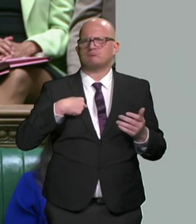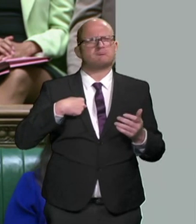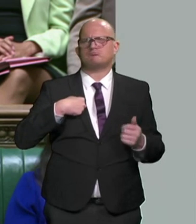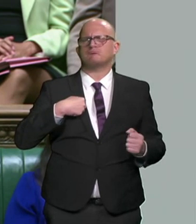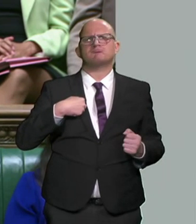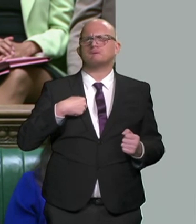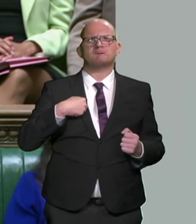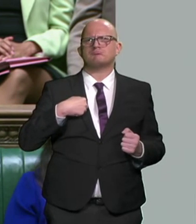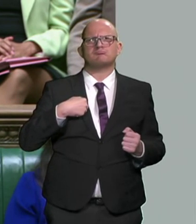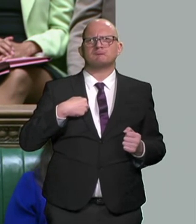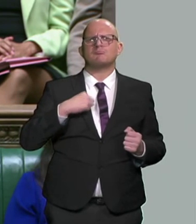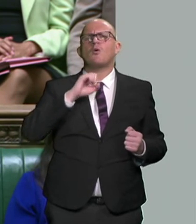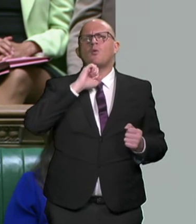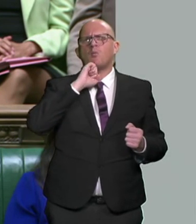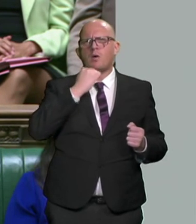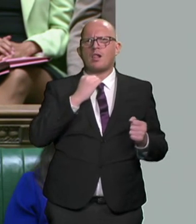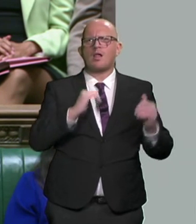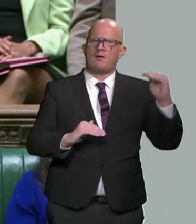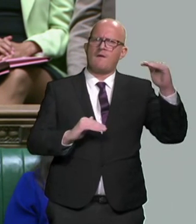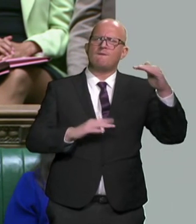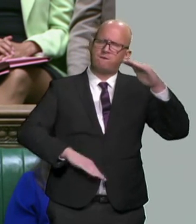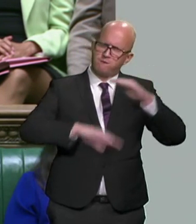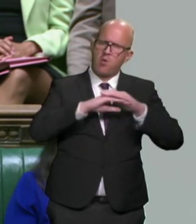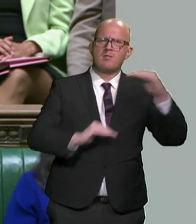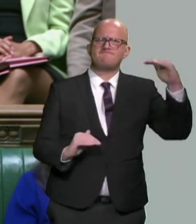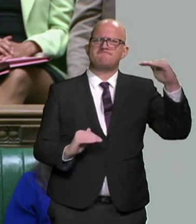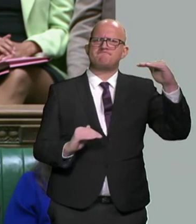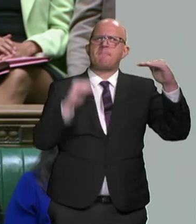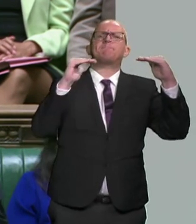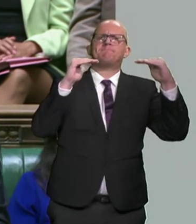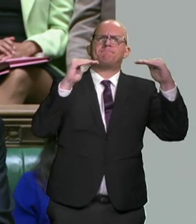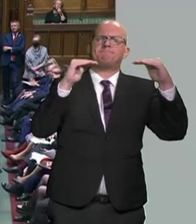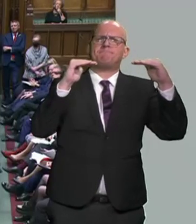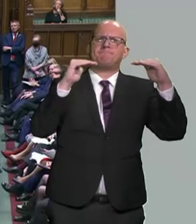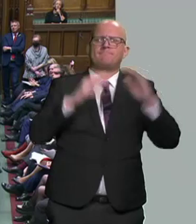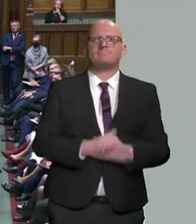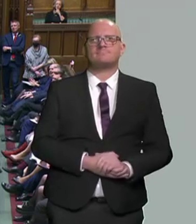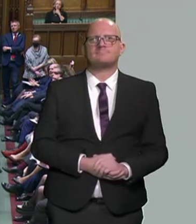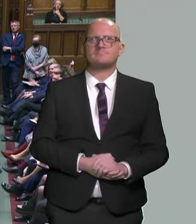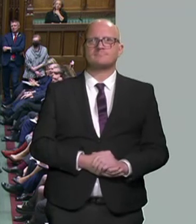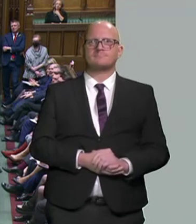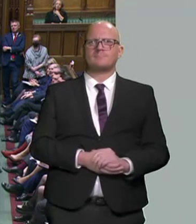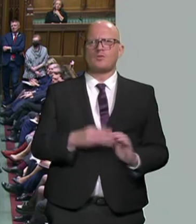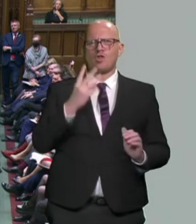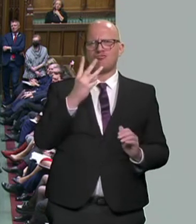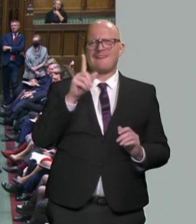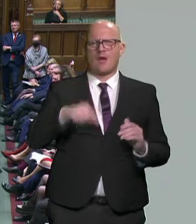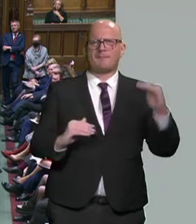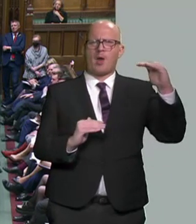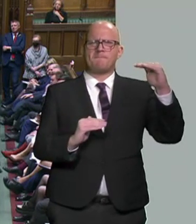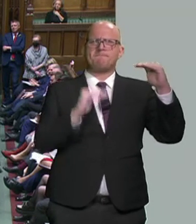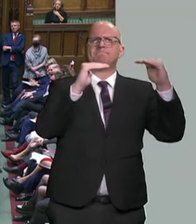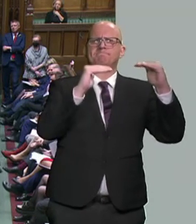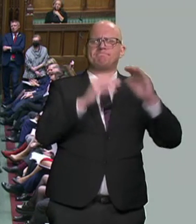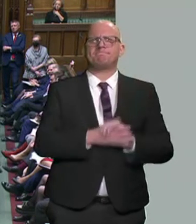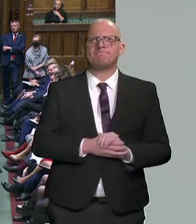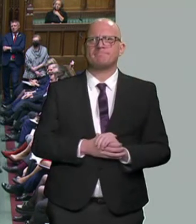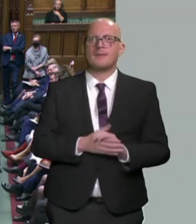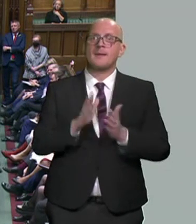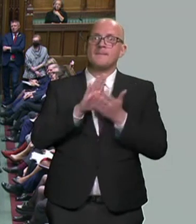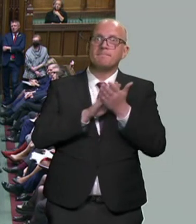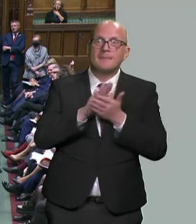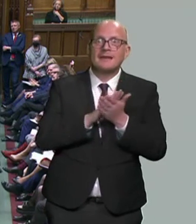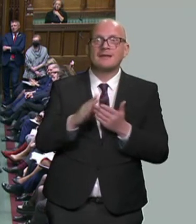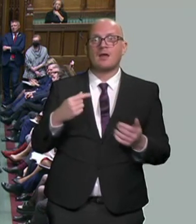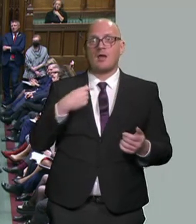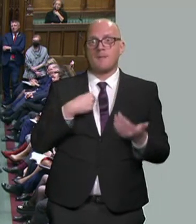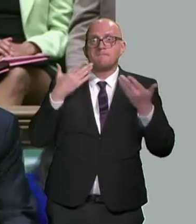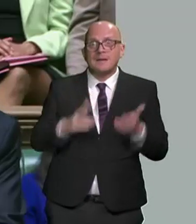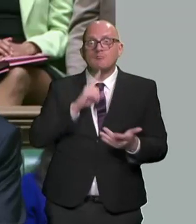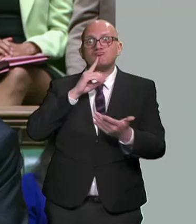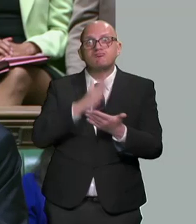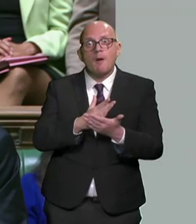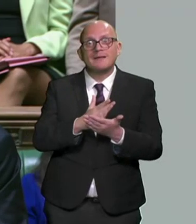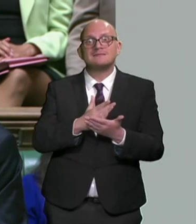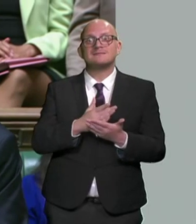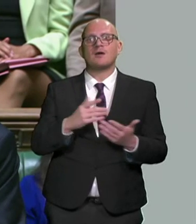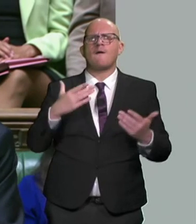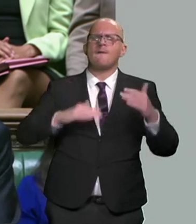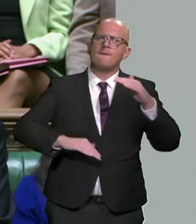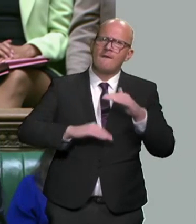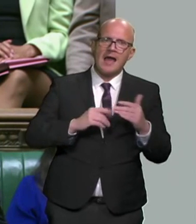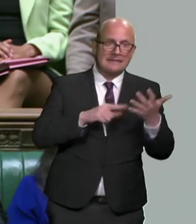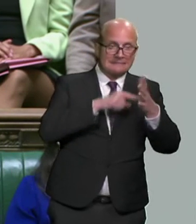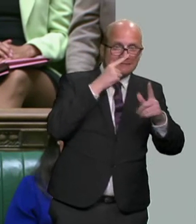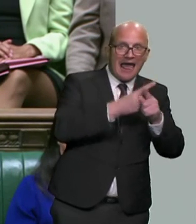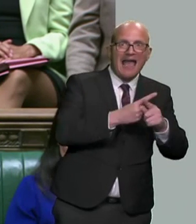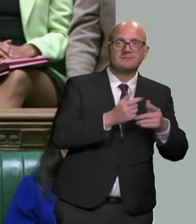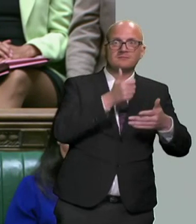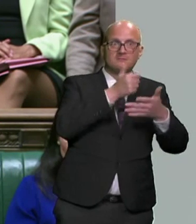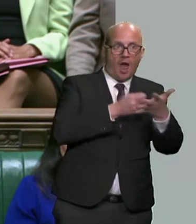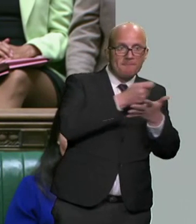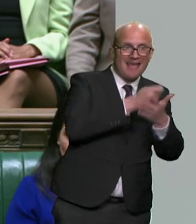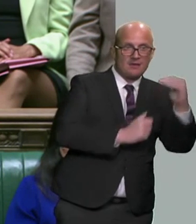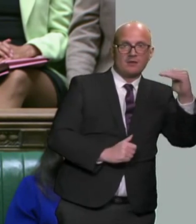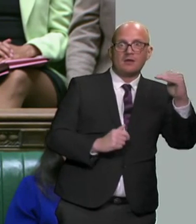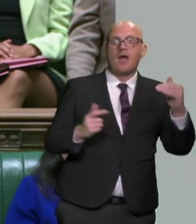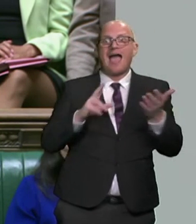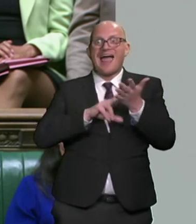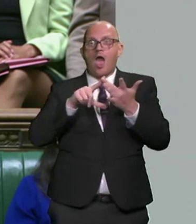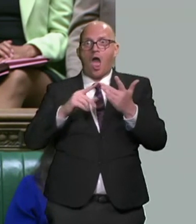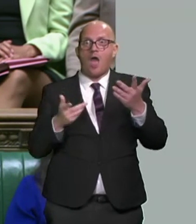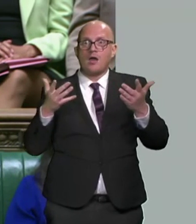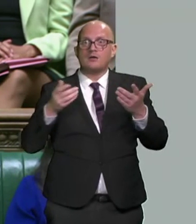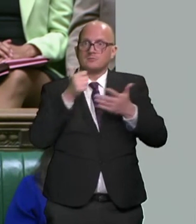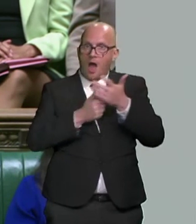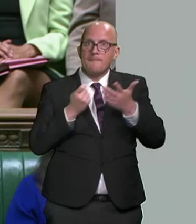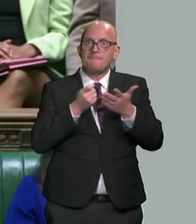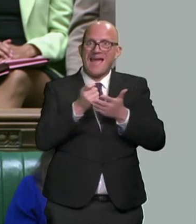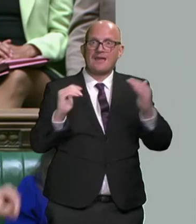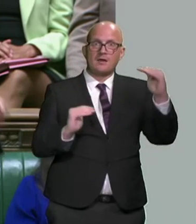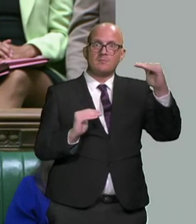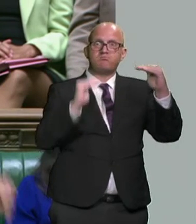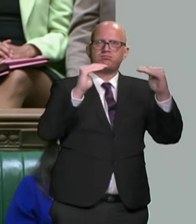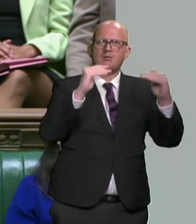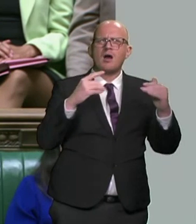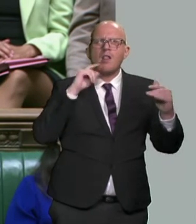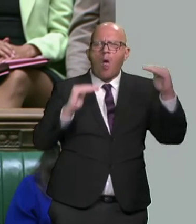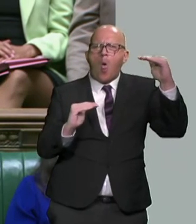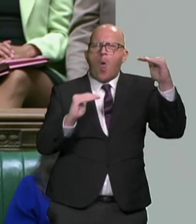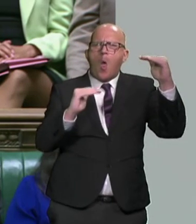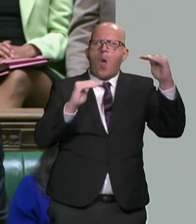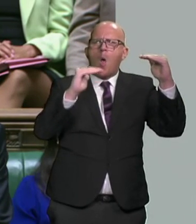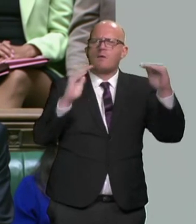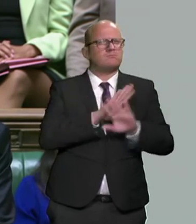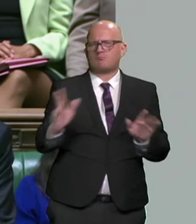I am going to increase it by the full £3,000, delivering our promise to fully equalise the NICs and income tax thresholds—and not incrementally over many years, but in one go this year.